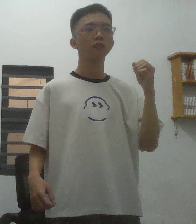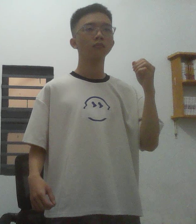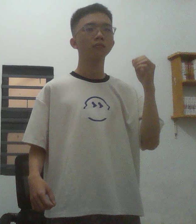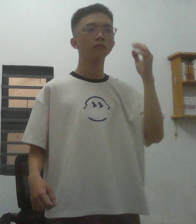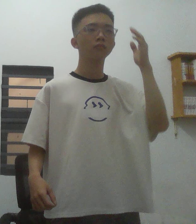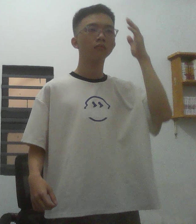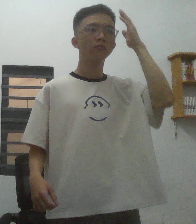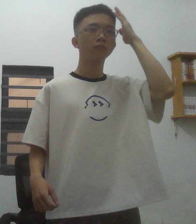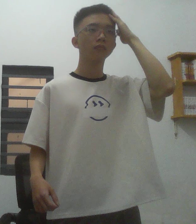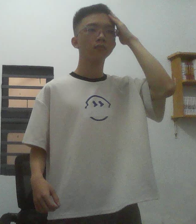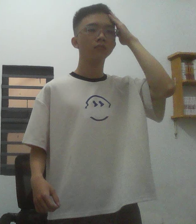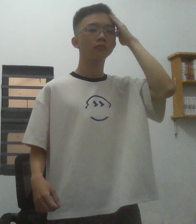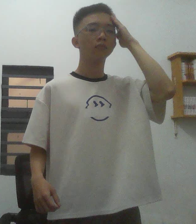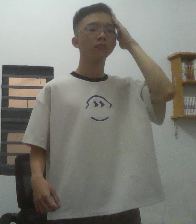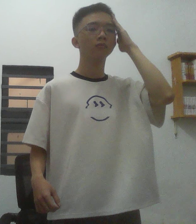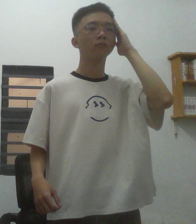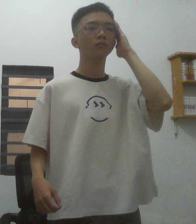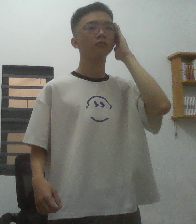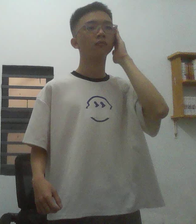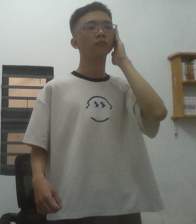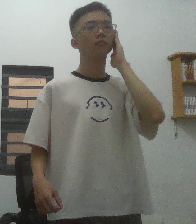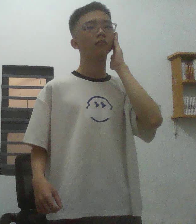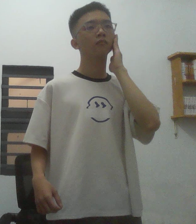dep